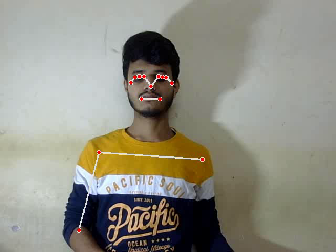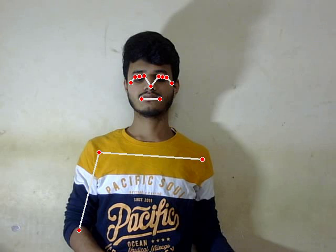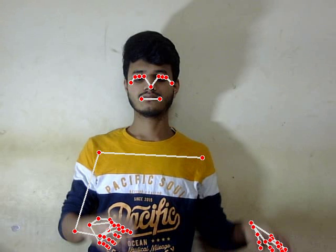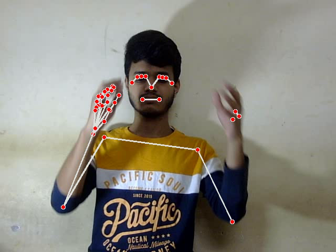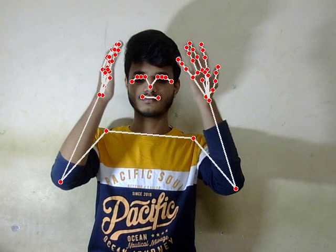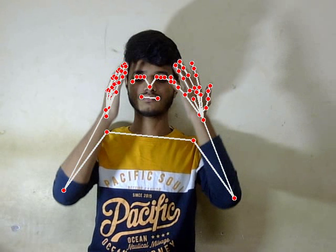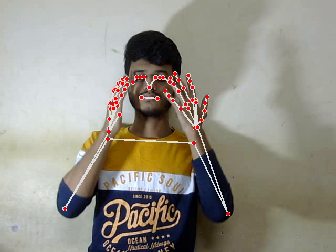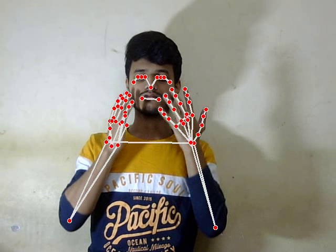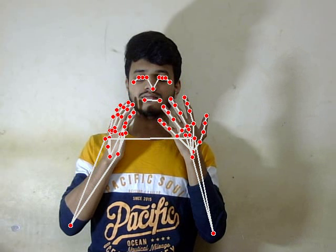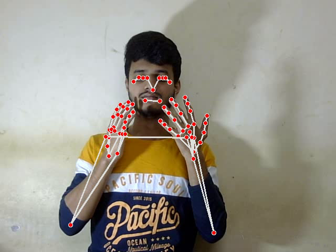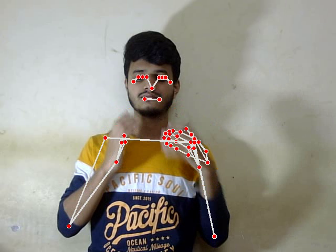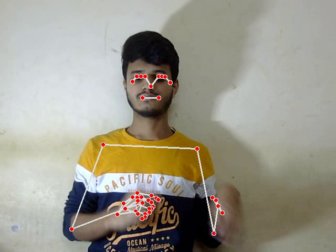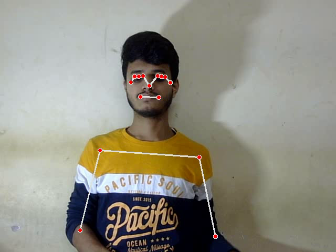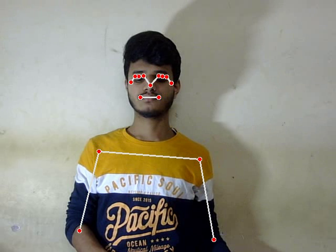sad